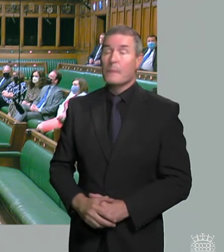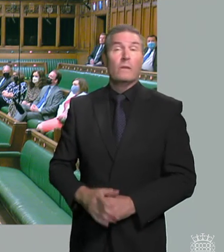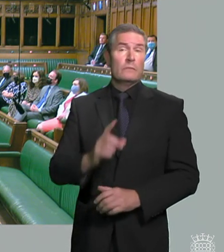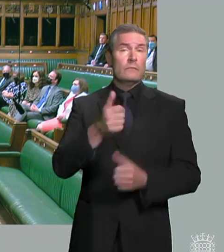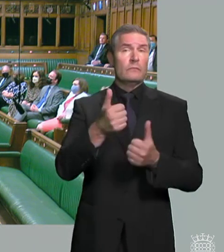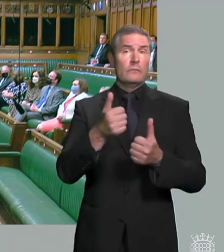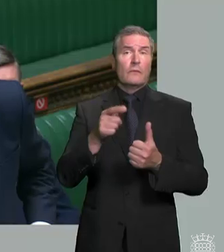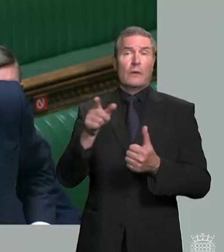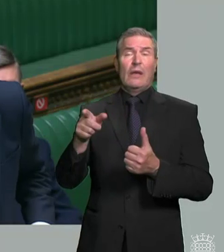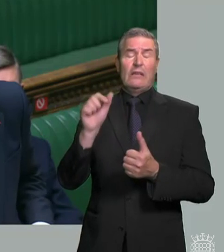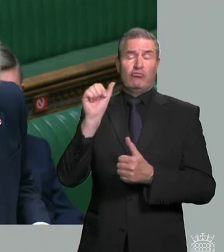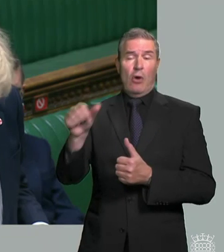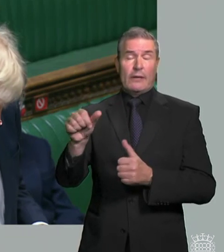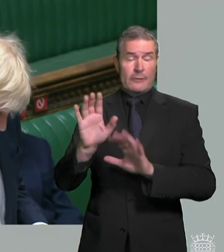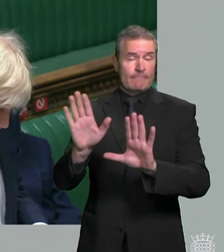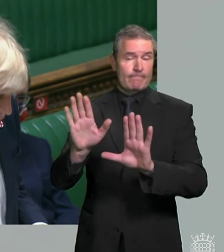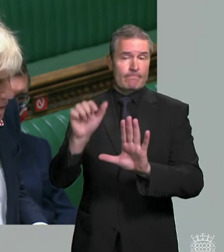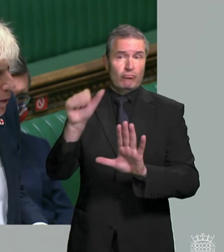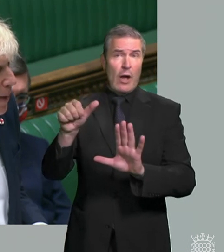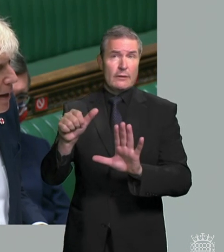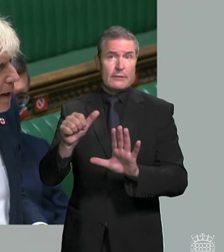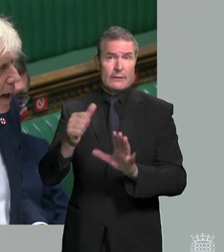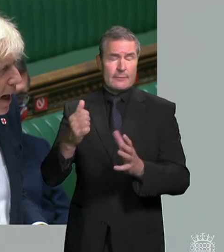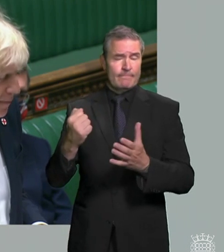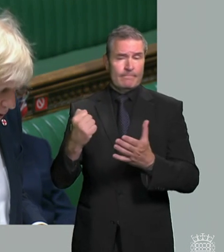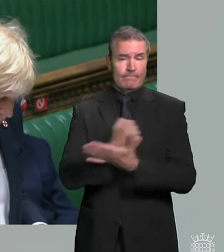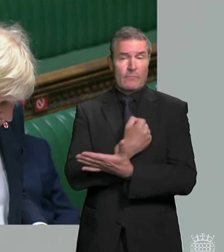My right honourable Friend is, sadly, completely right in his analysis.